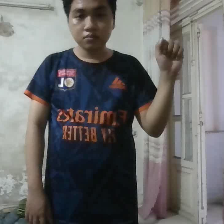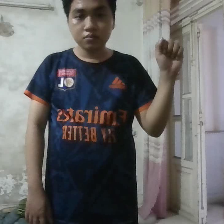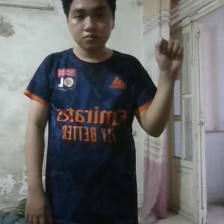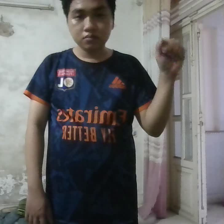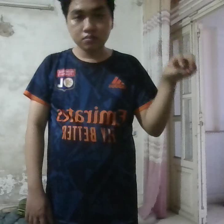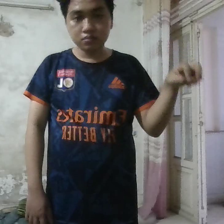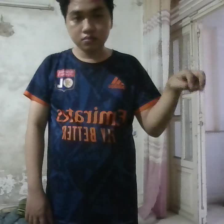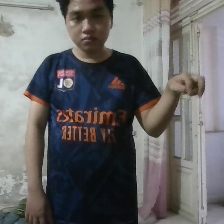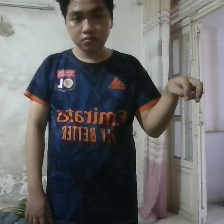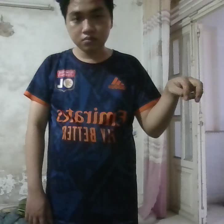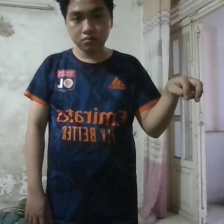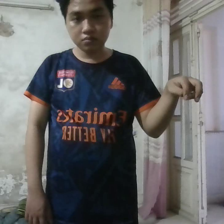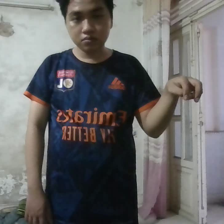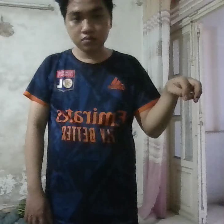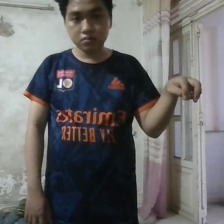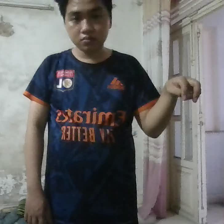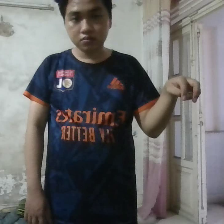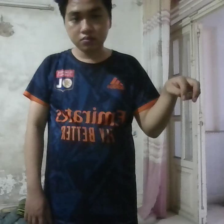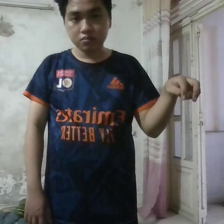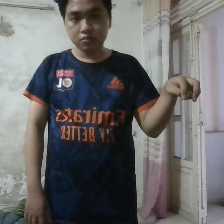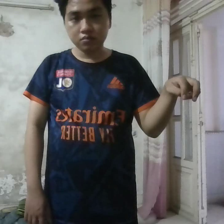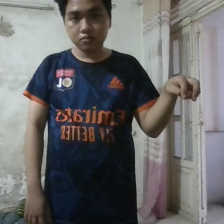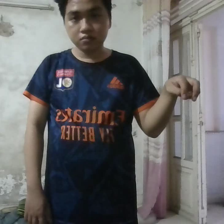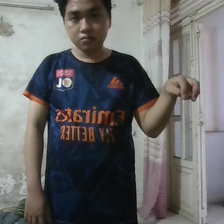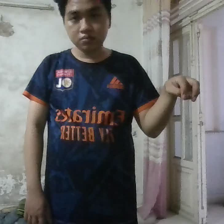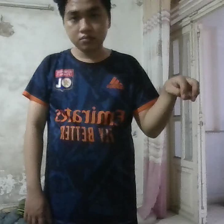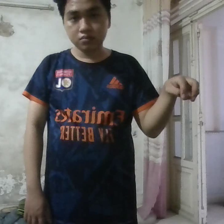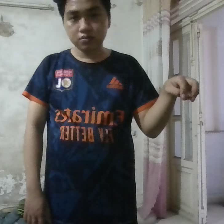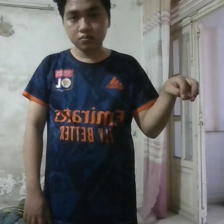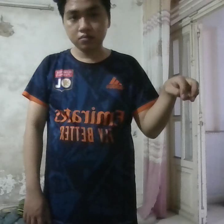â